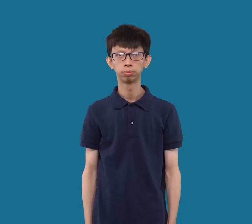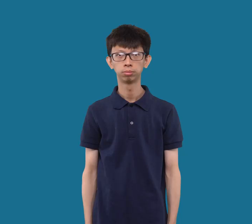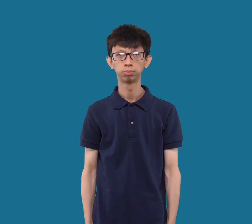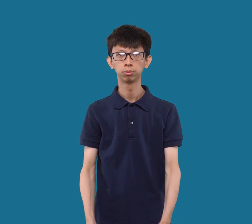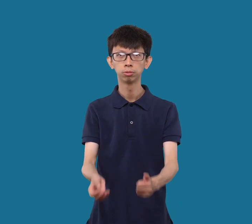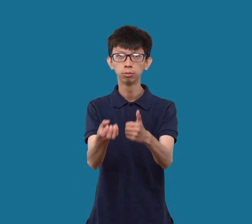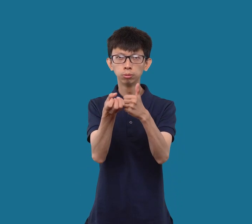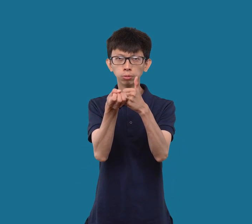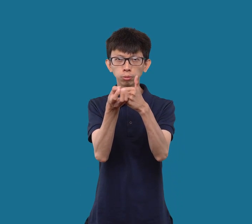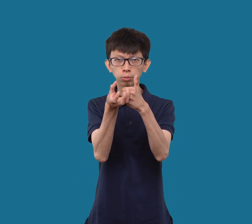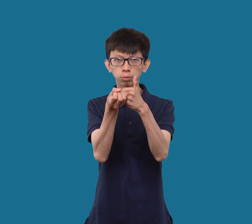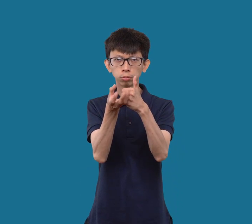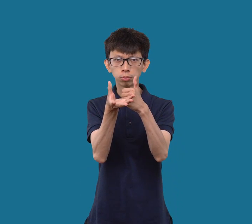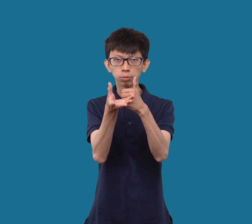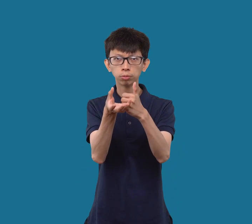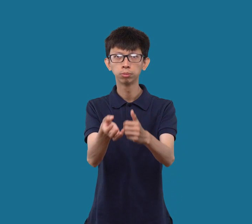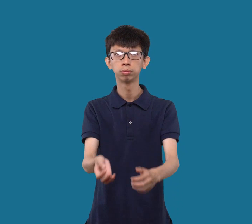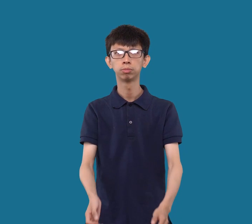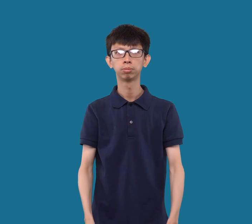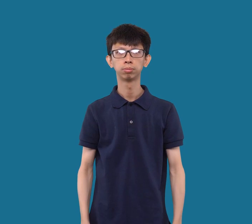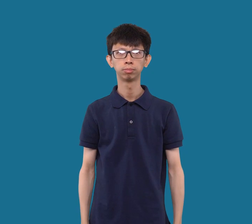dân số